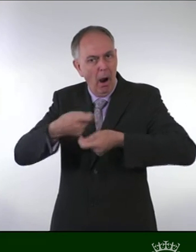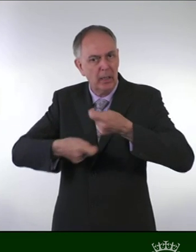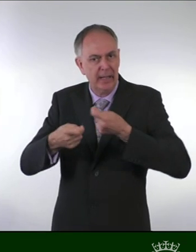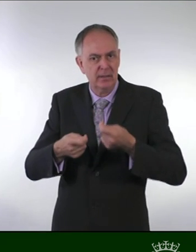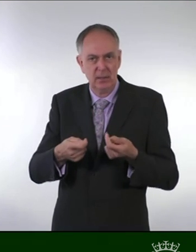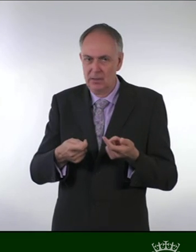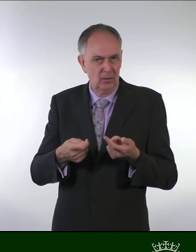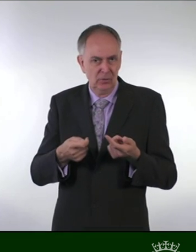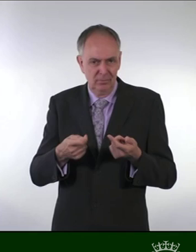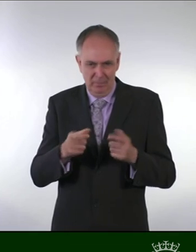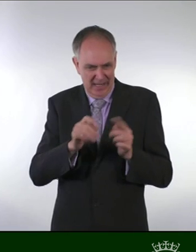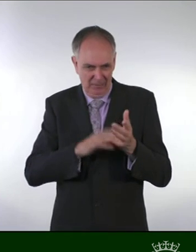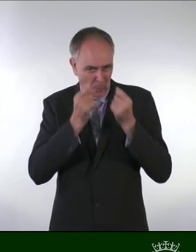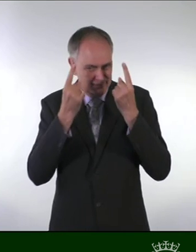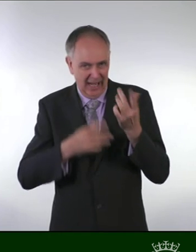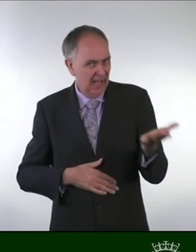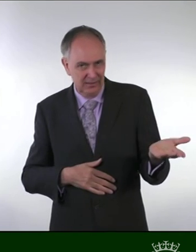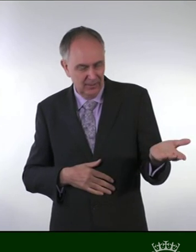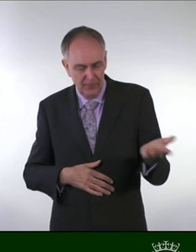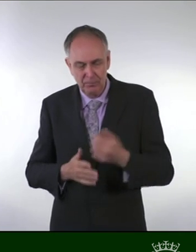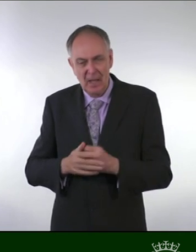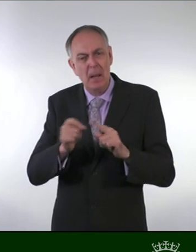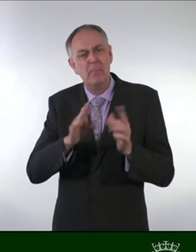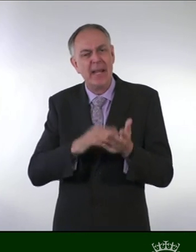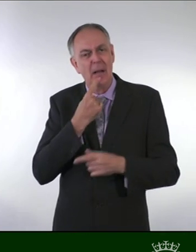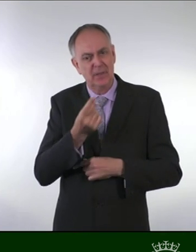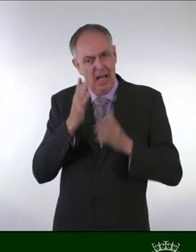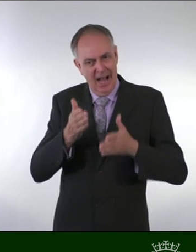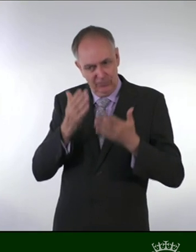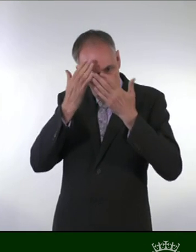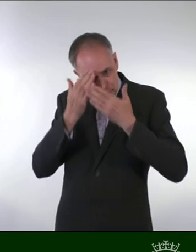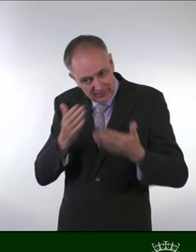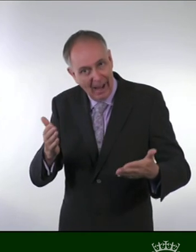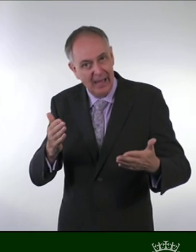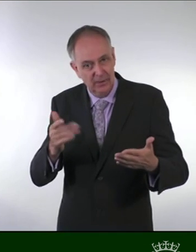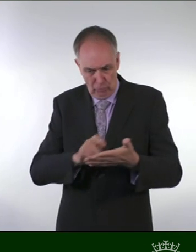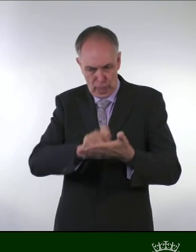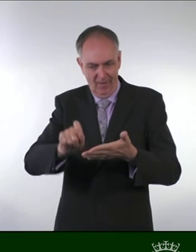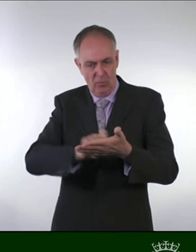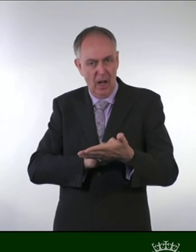This Prime Minister often states the need to respect referendum results.